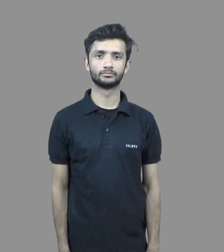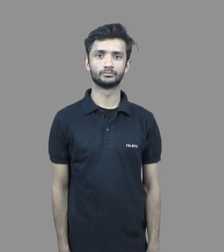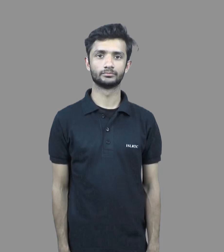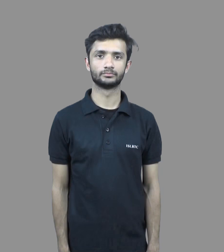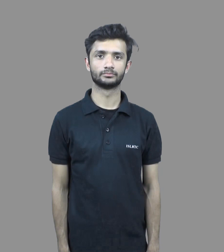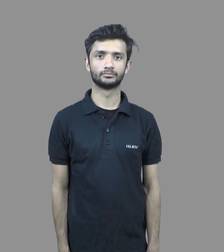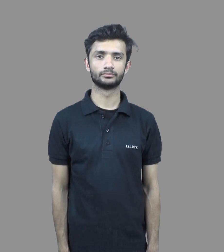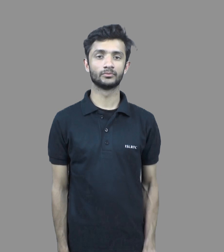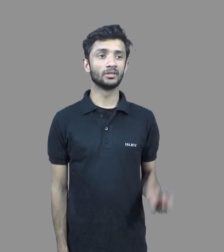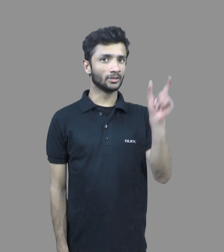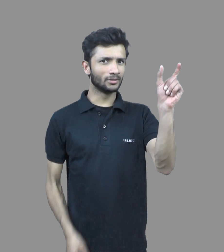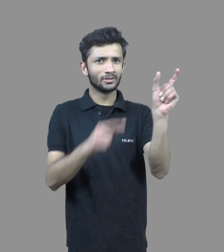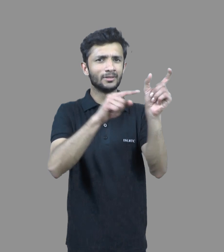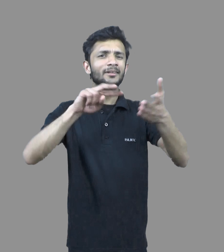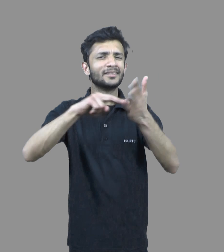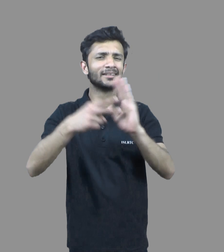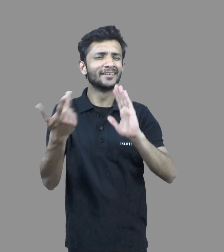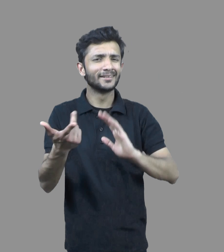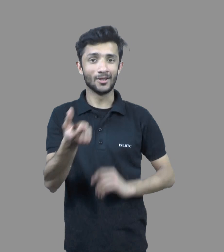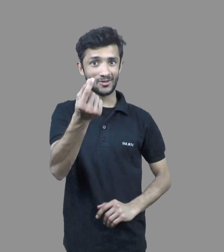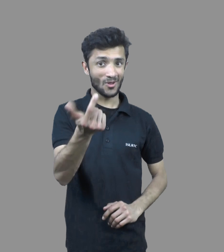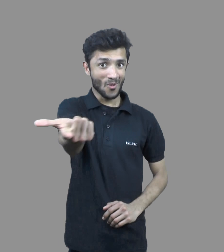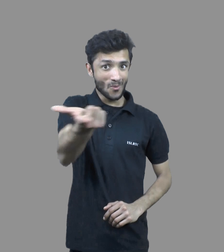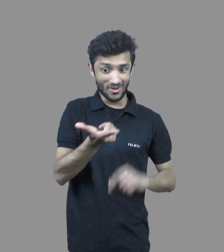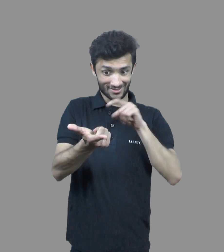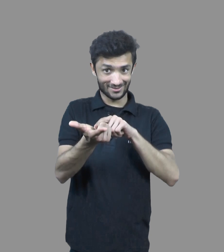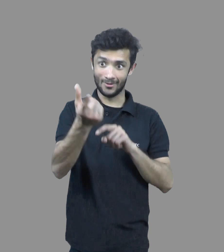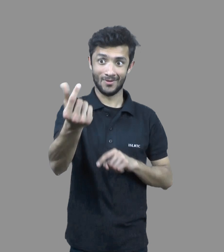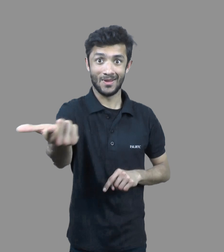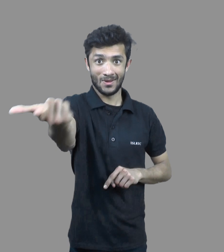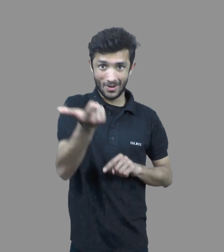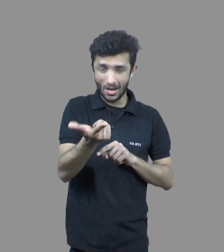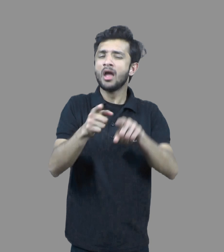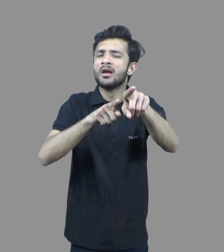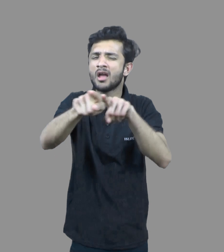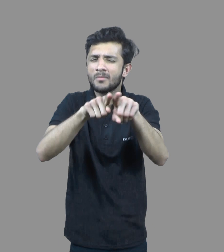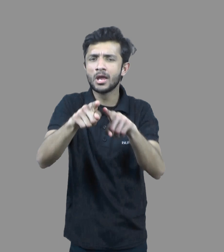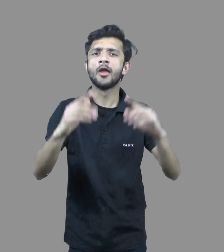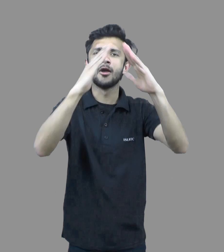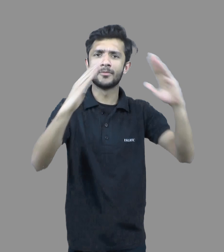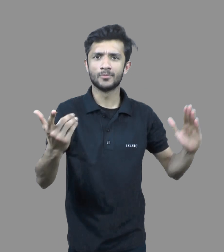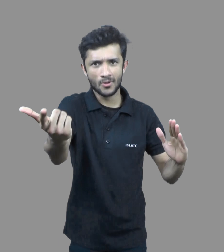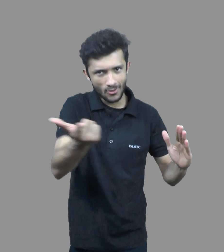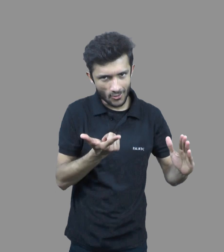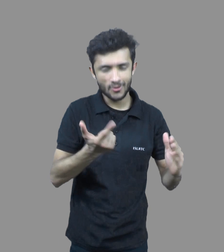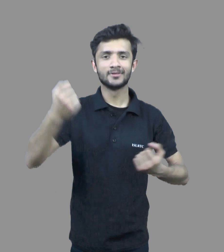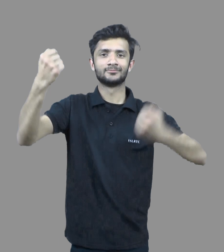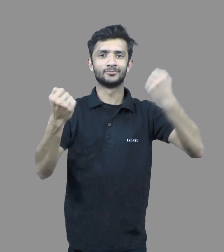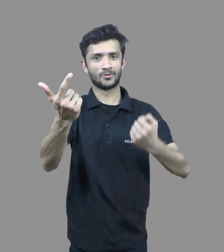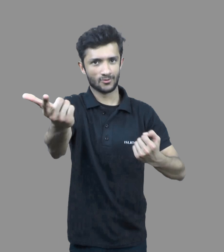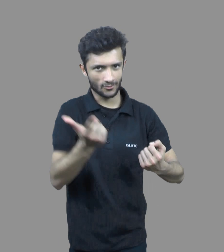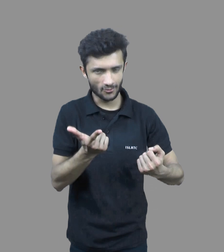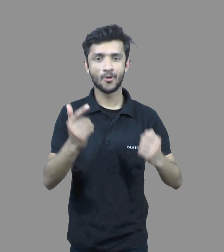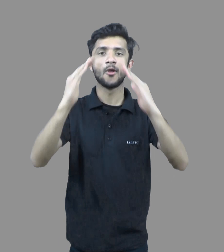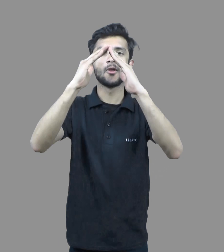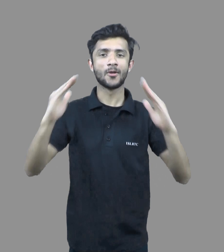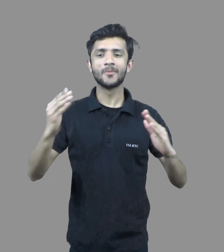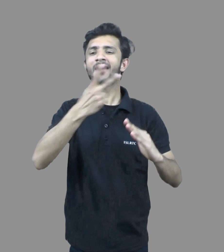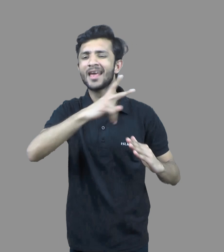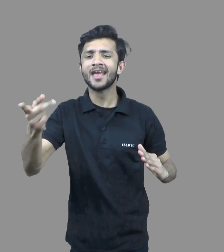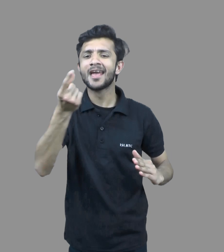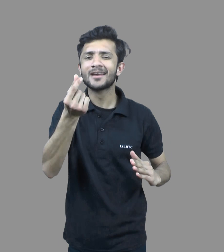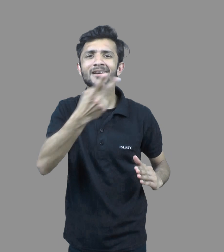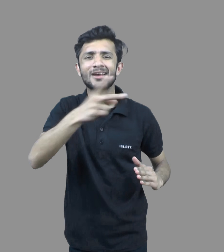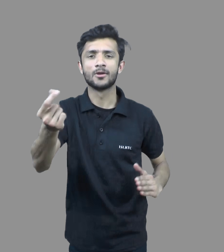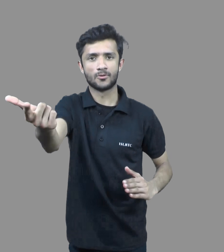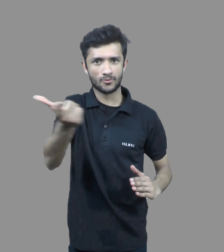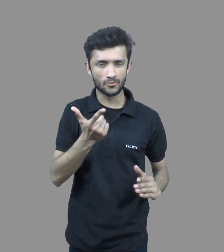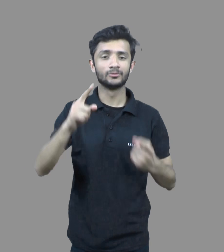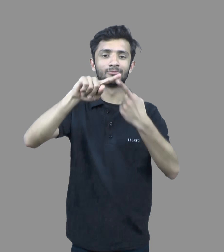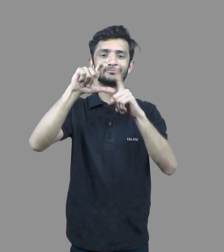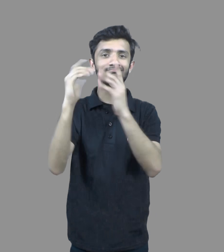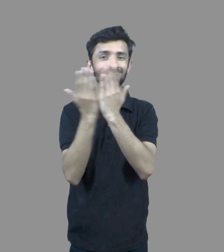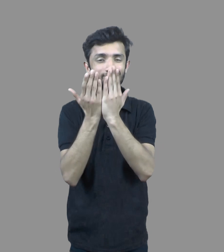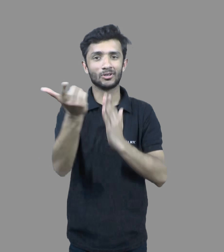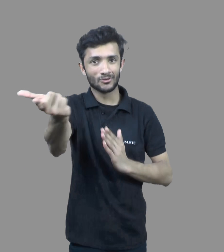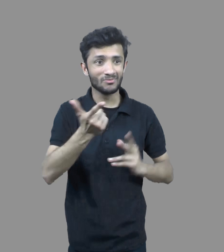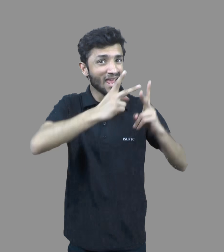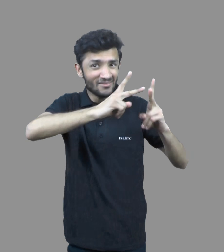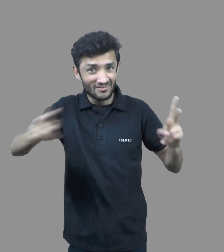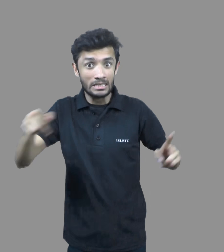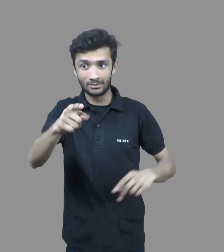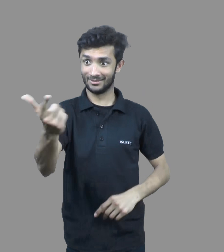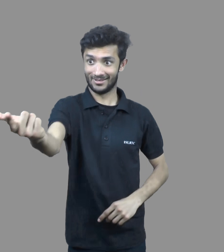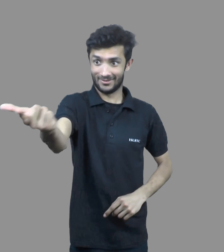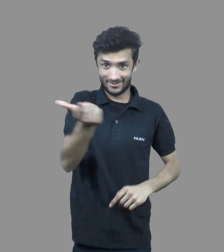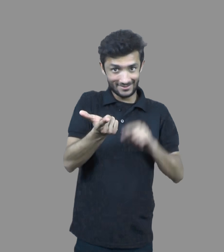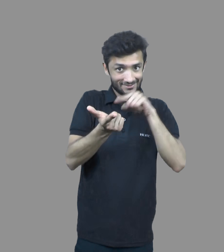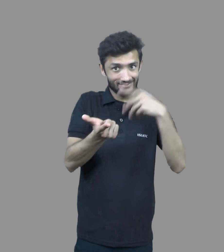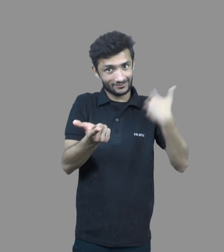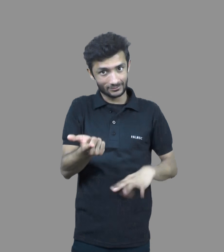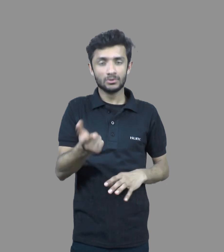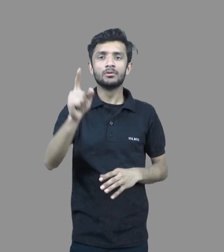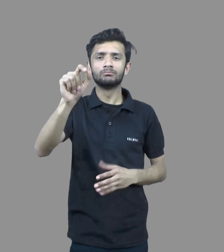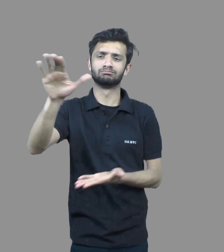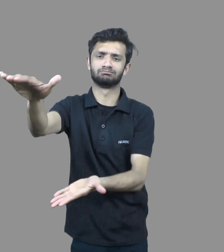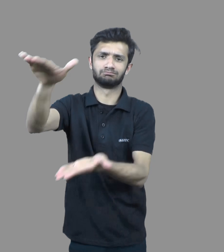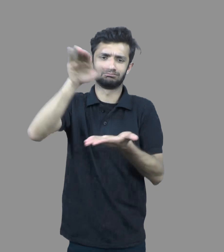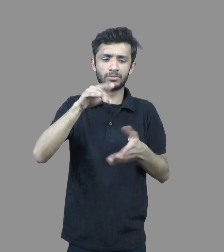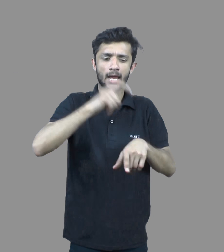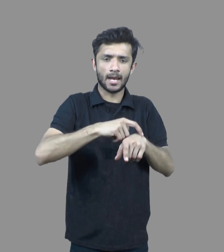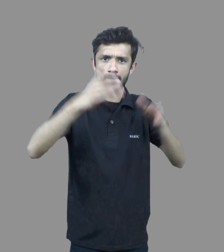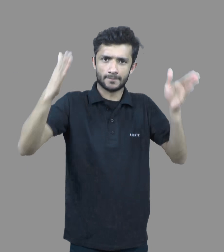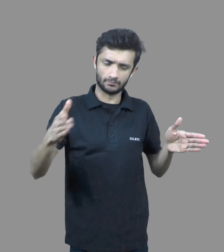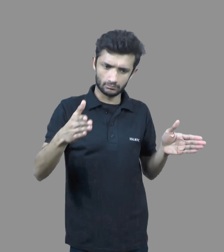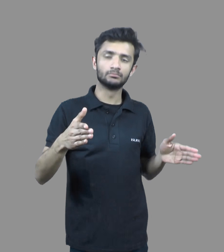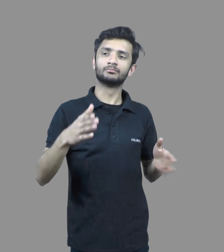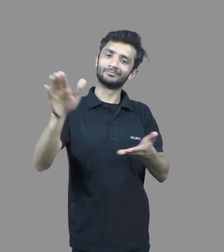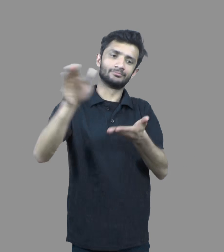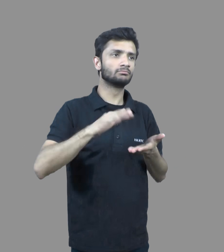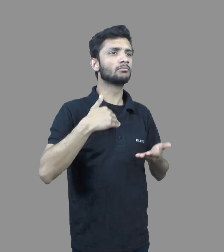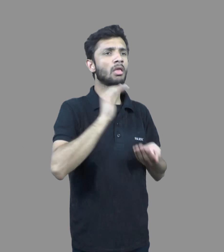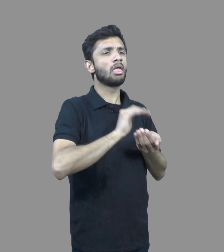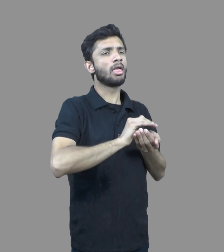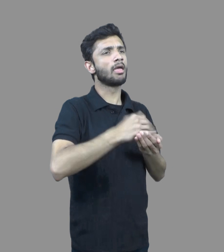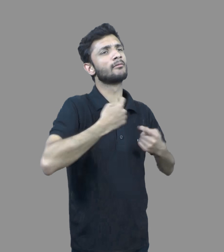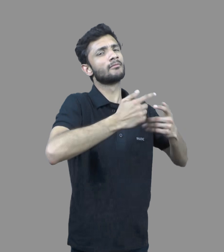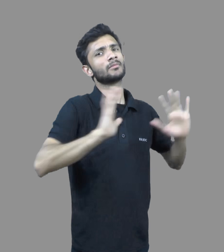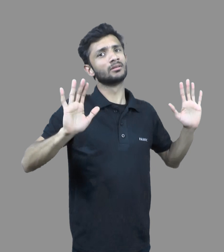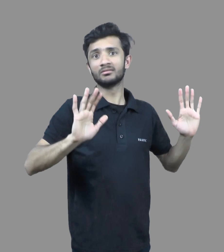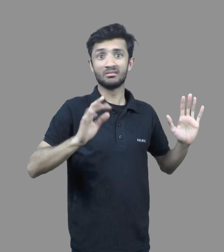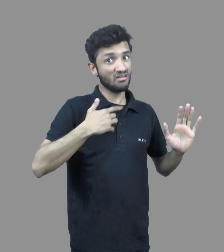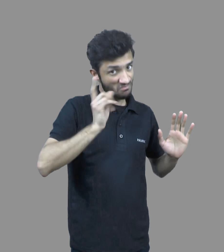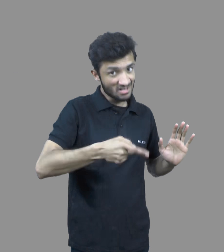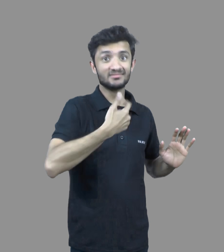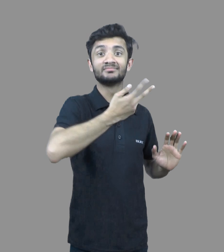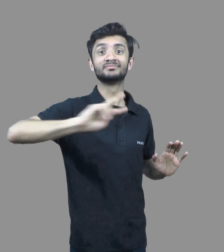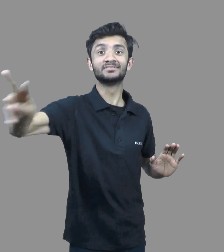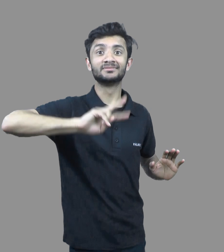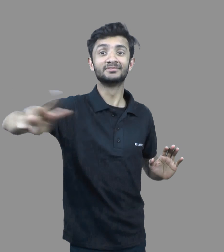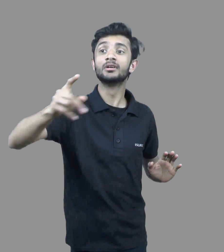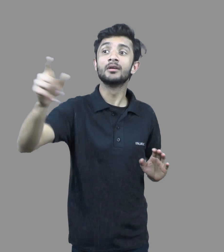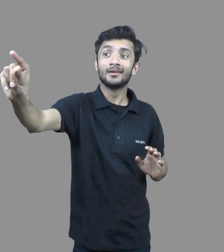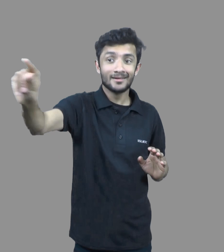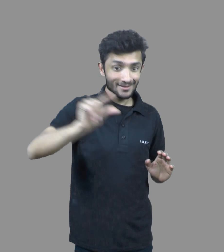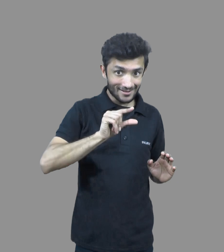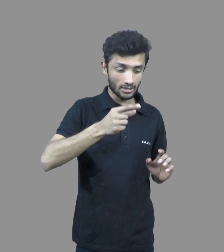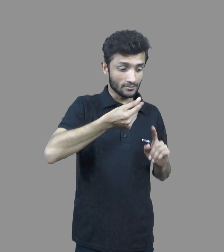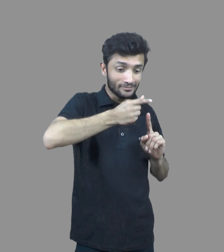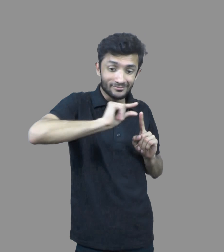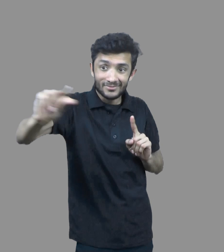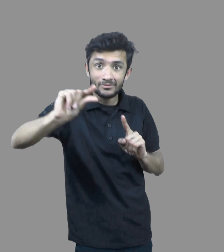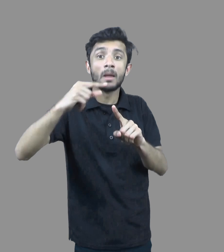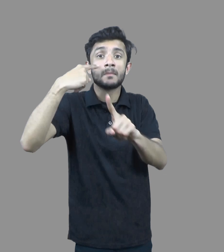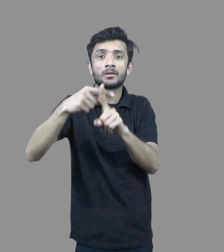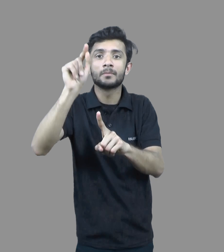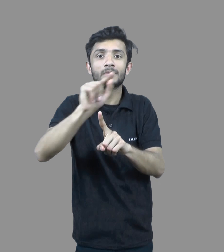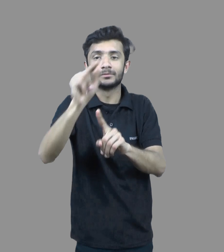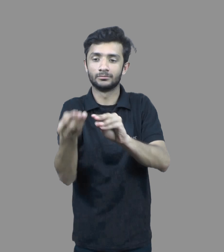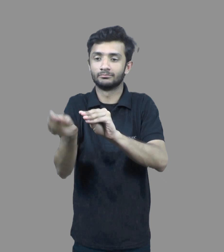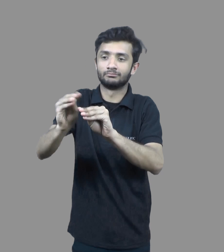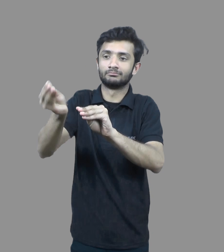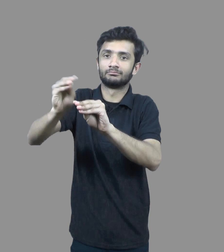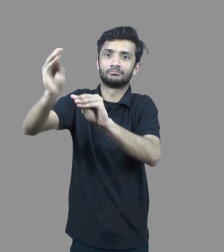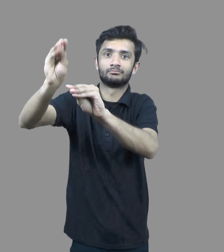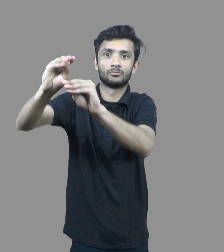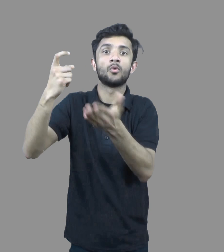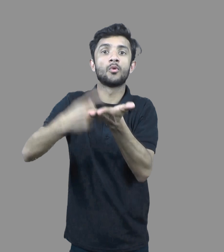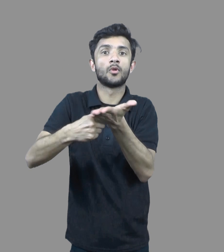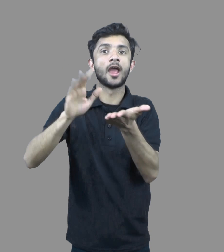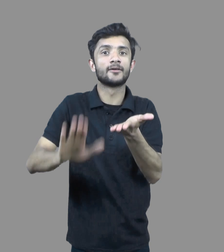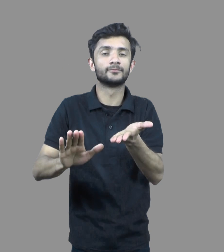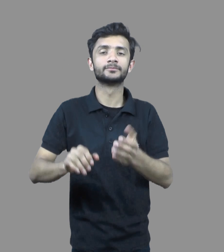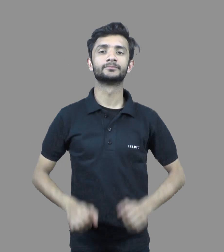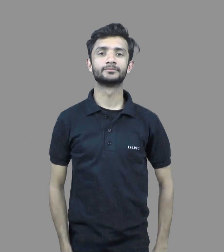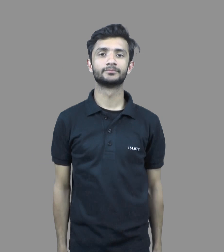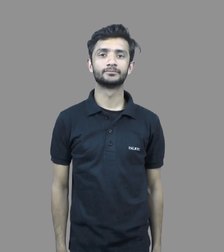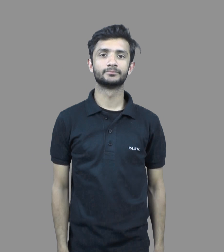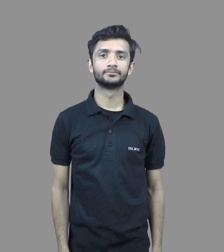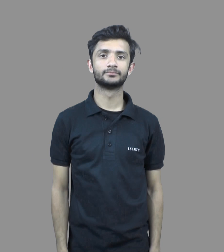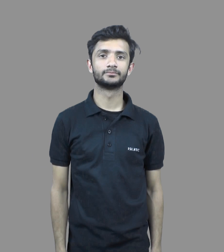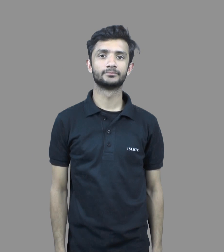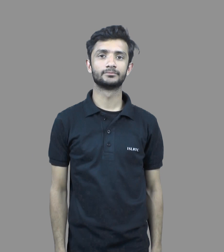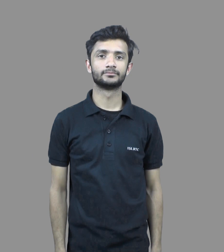Loan (Bank)